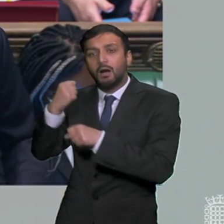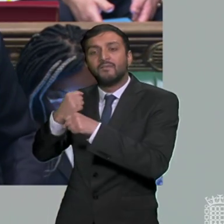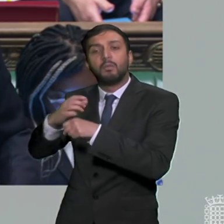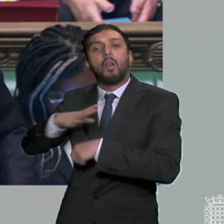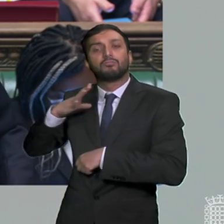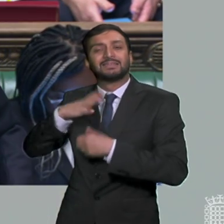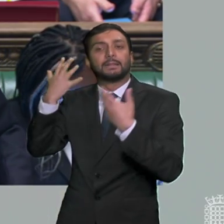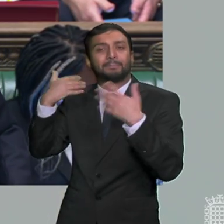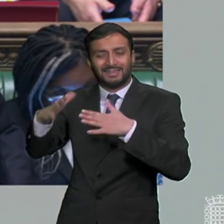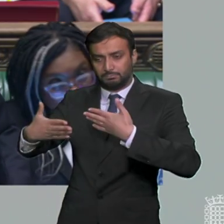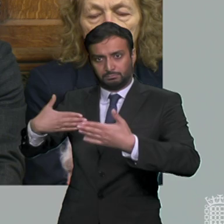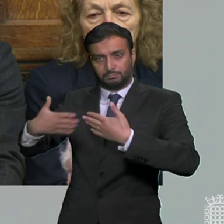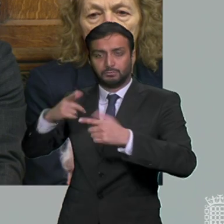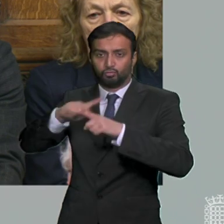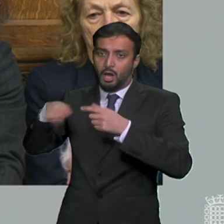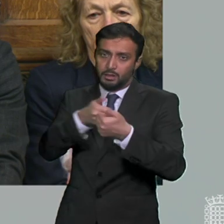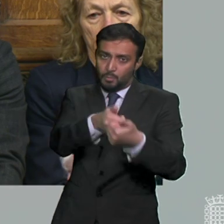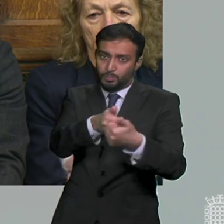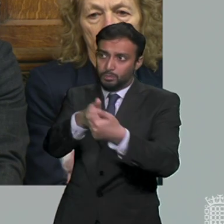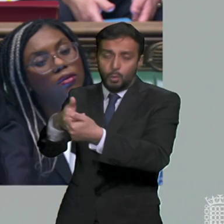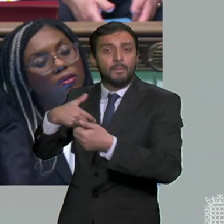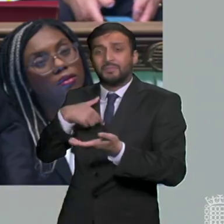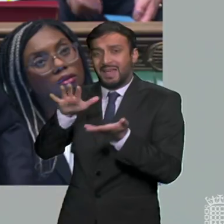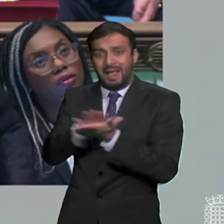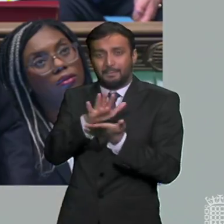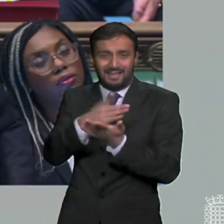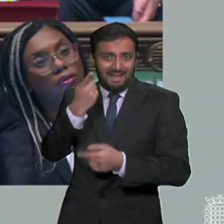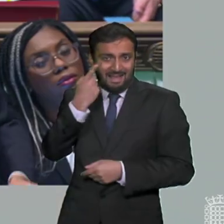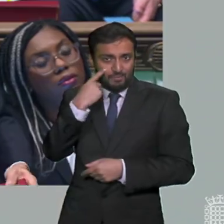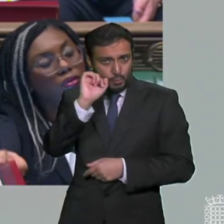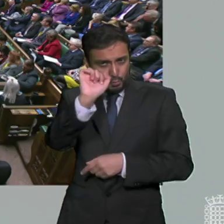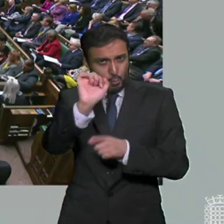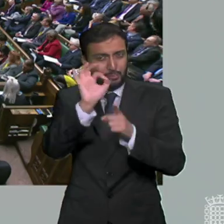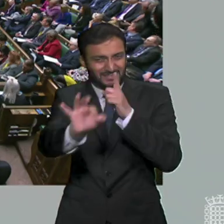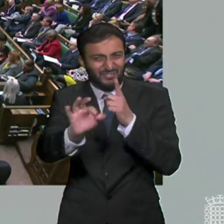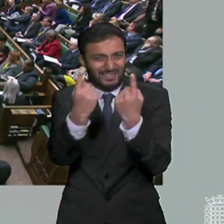I will be happy to look at the specific issue the honourable Gentleman raises, and to bring it up with the BBC when I next see them.